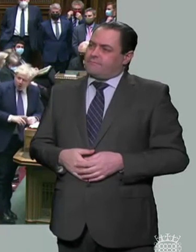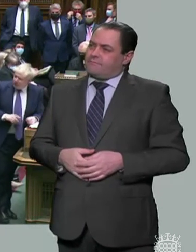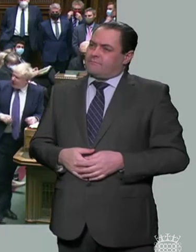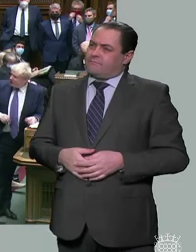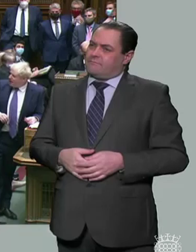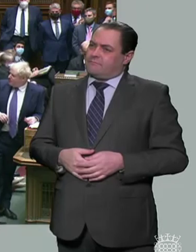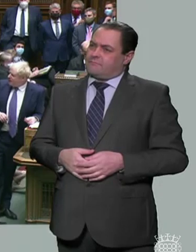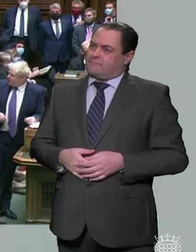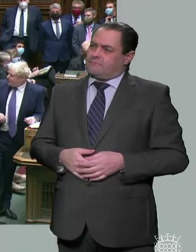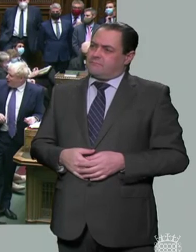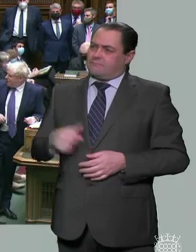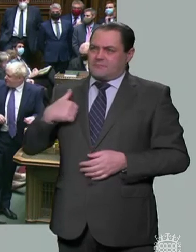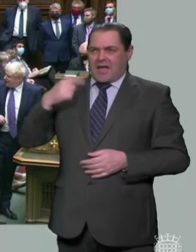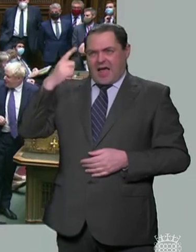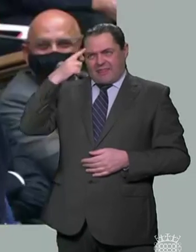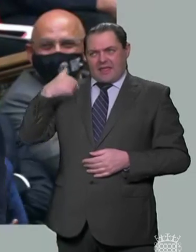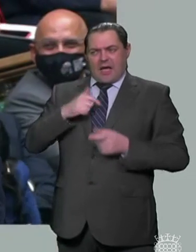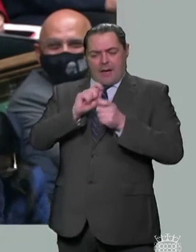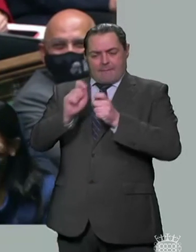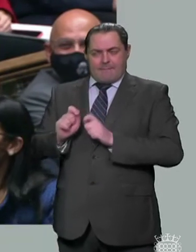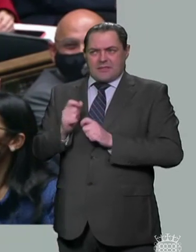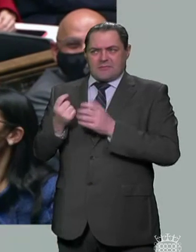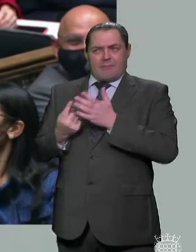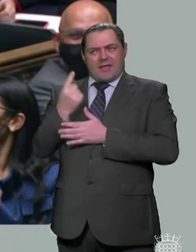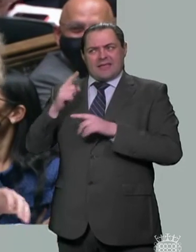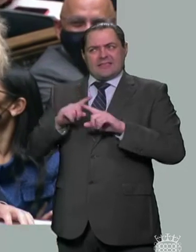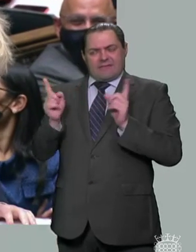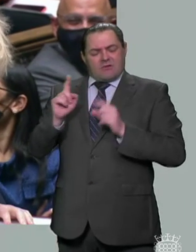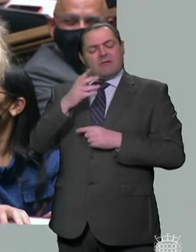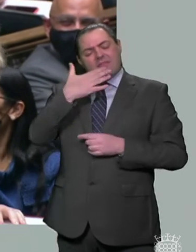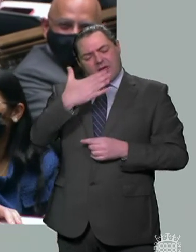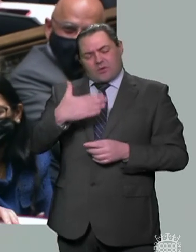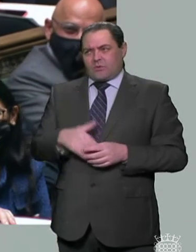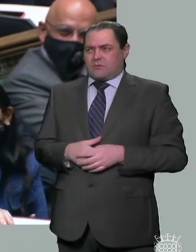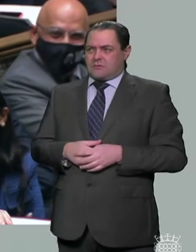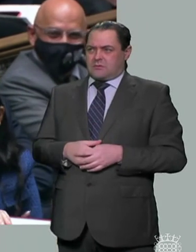I think my right honourable Friend’s amendment may have re-emerged in another place, and I thank him.